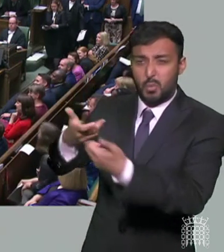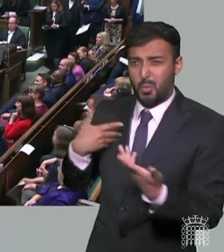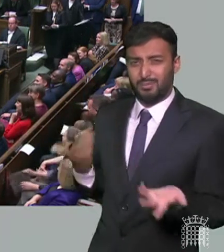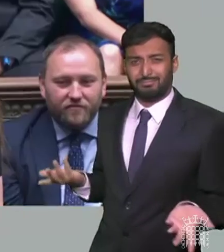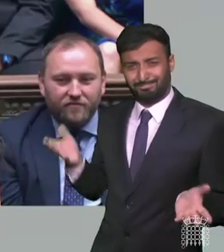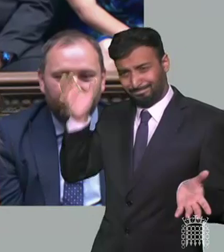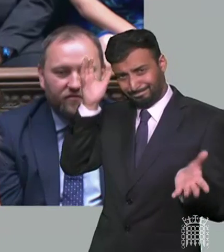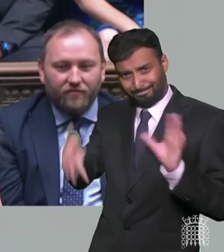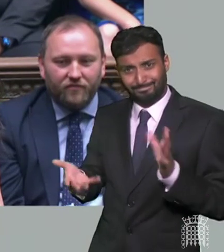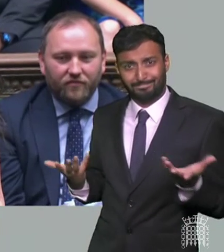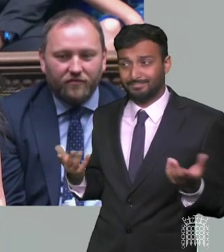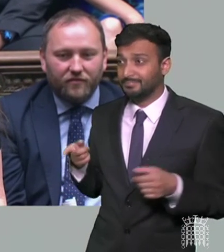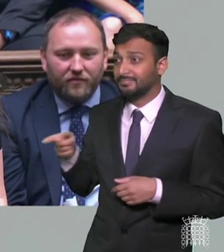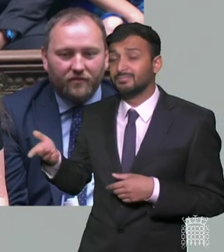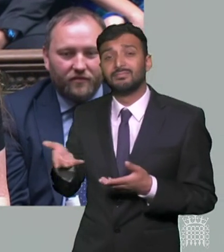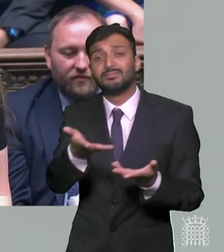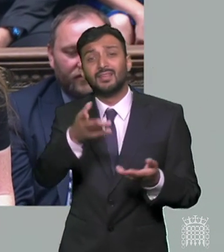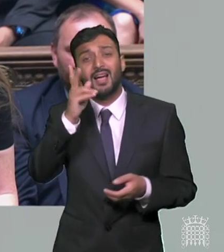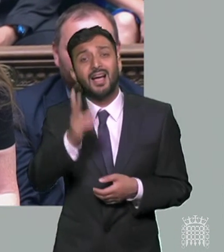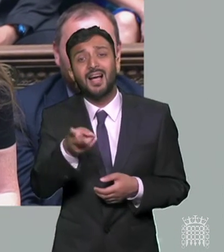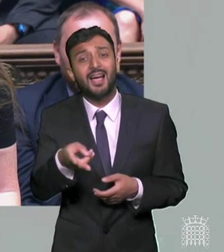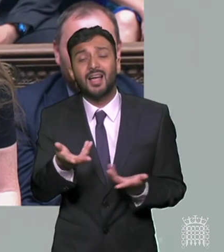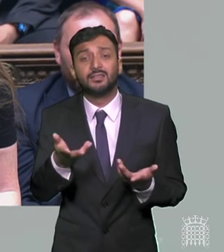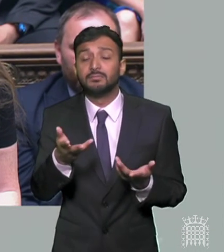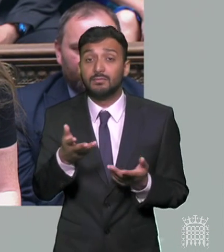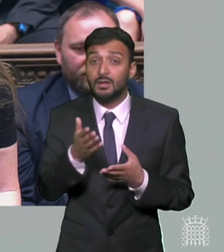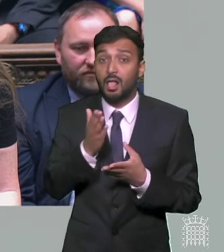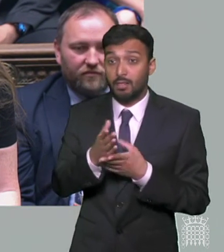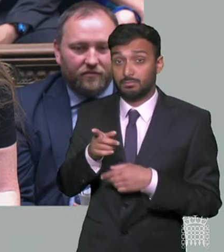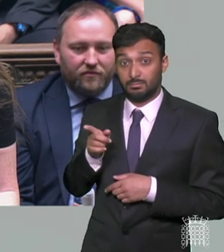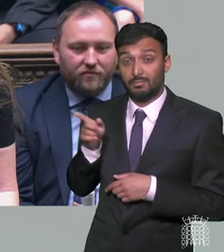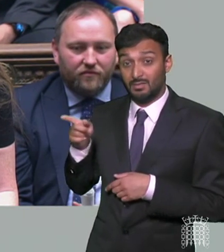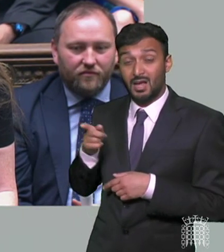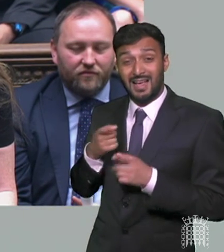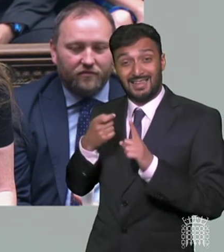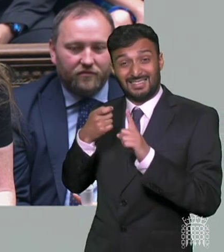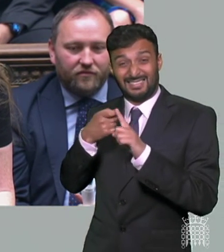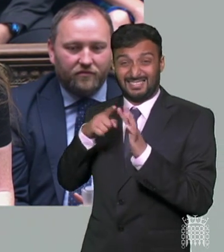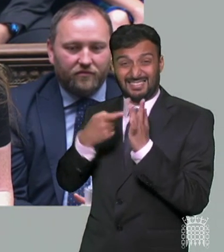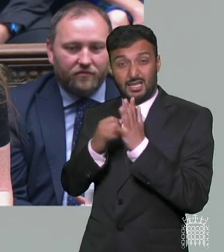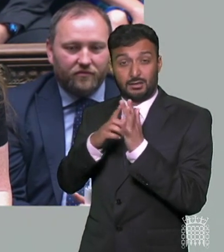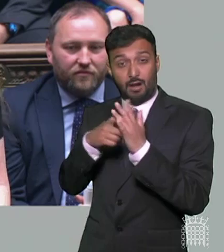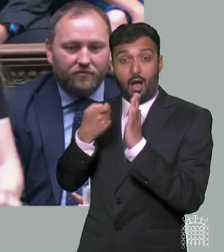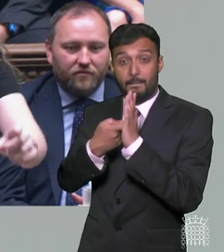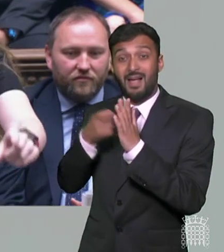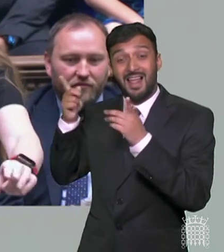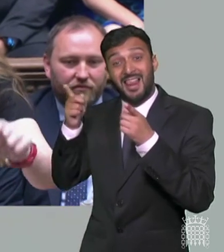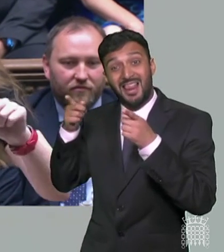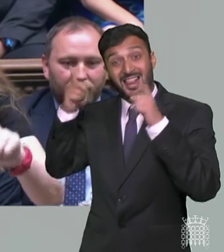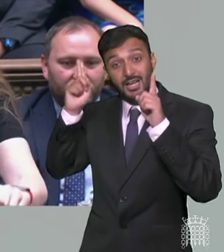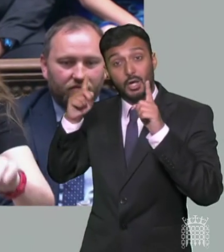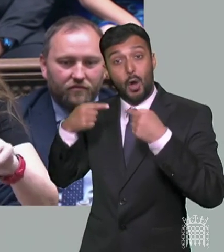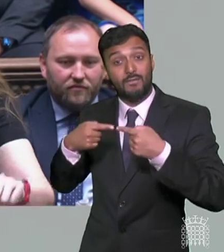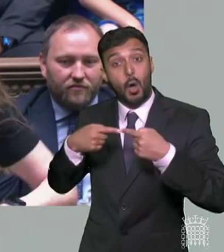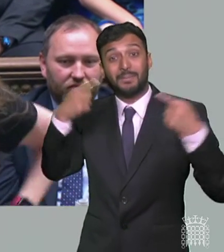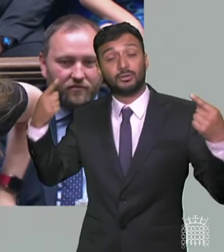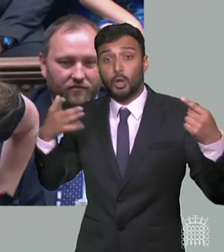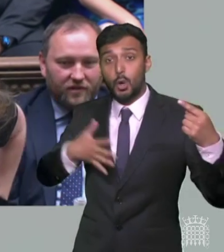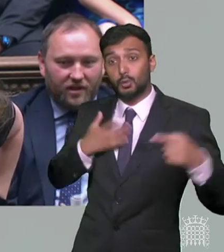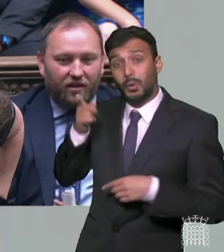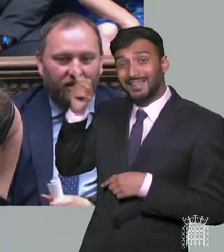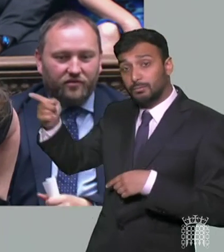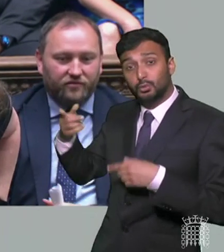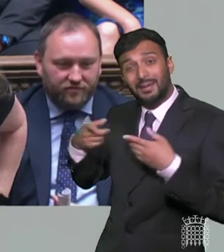Here we go again. The truth is that what I want for my right honourable and learned Friend the Leader of the Opposition is not to be the Leader of the Opposition but to be the Prime Minister of this country—and to be honest, it could not come quickly enough.